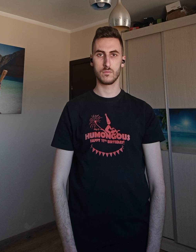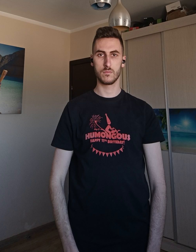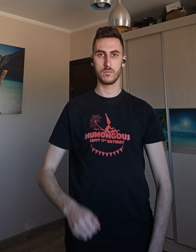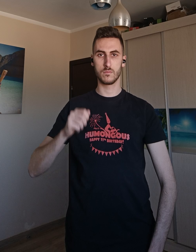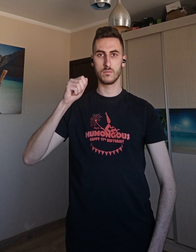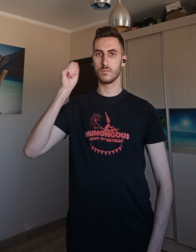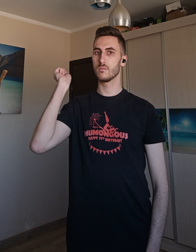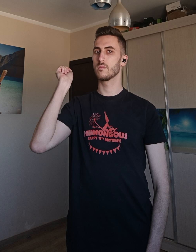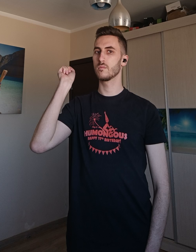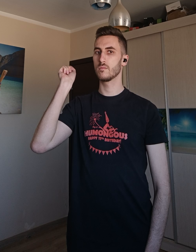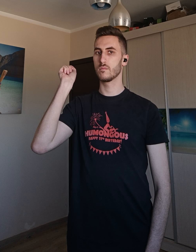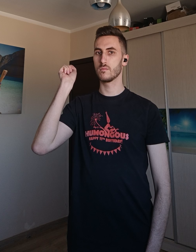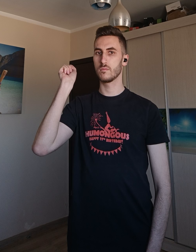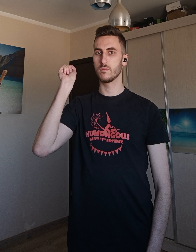יקר